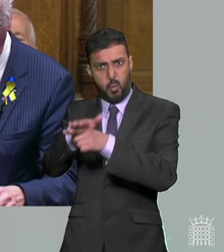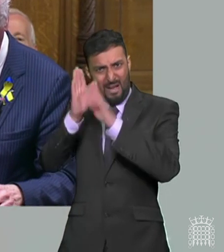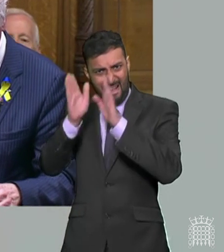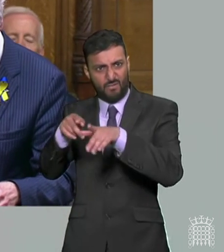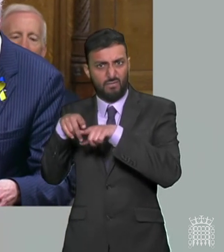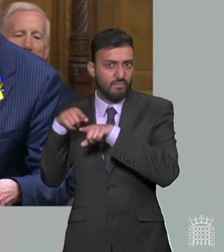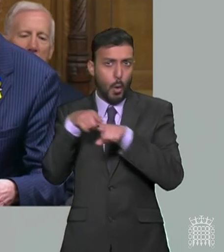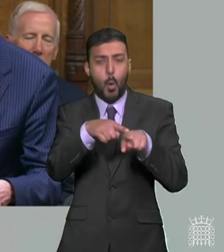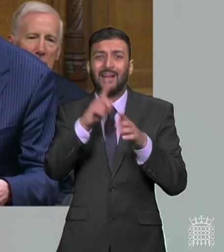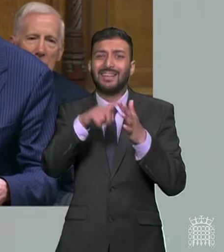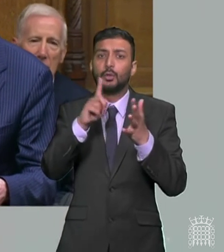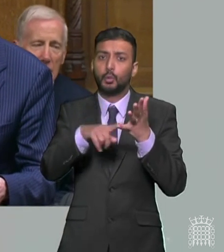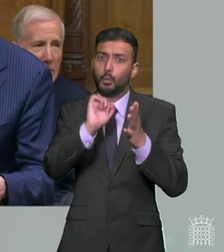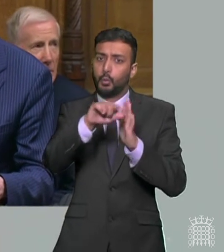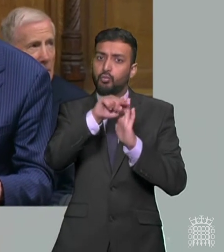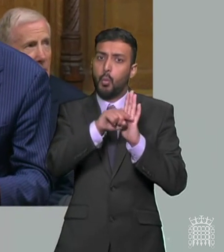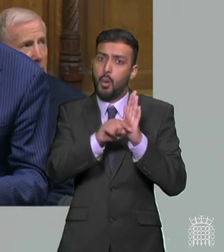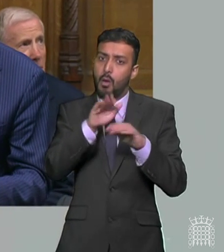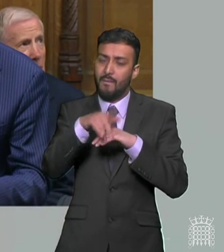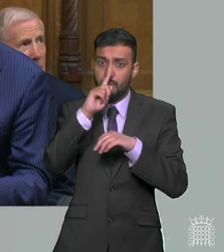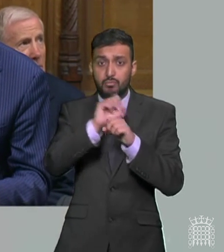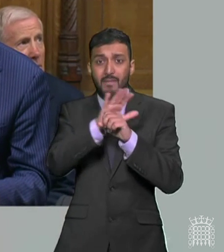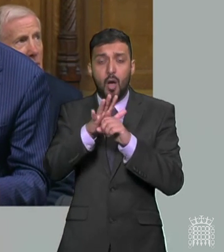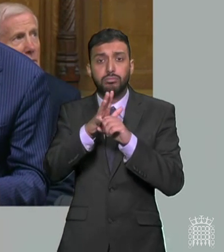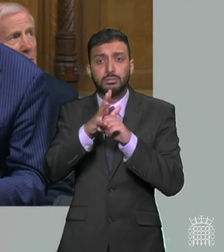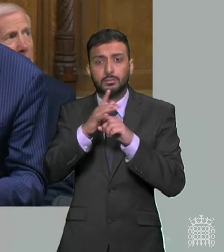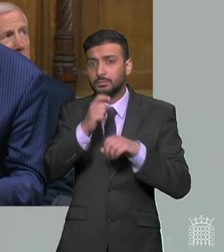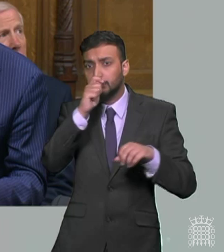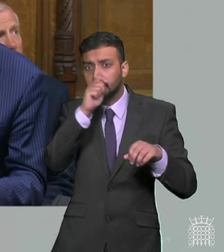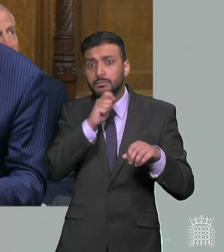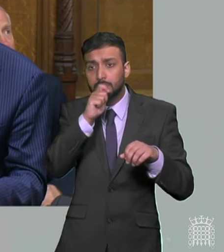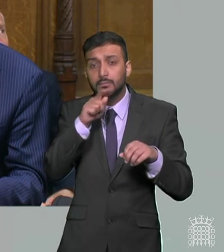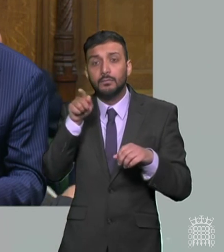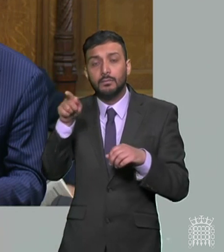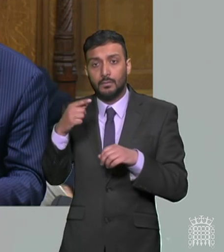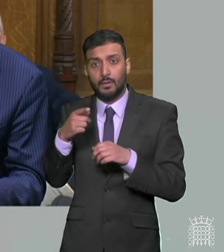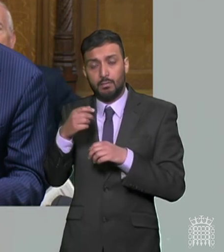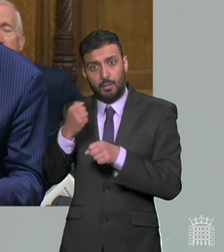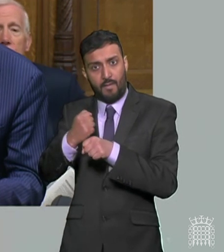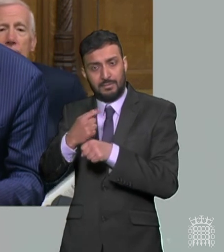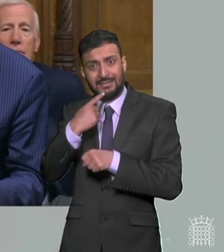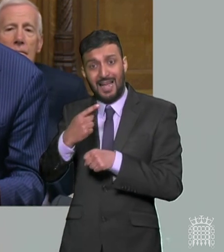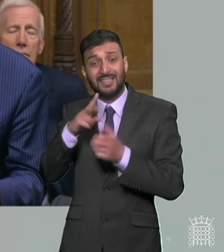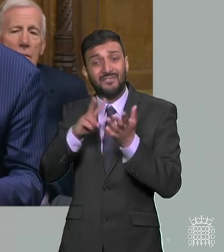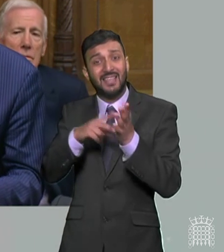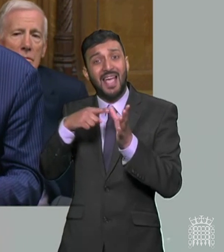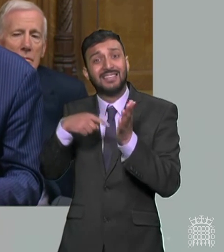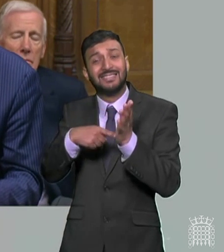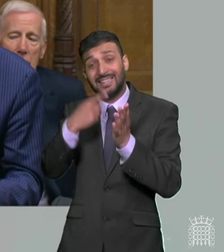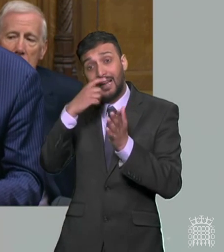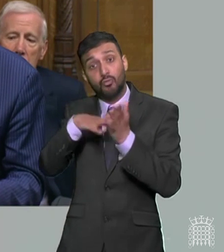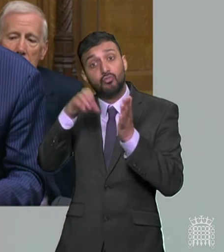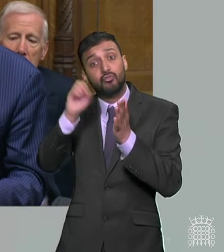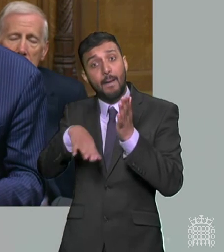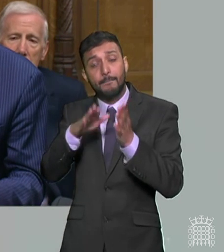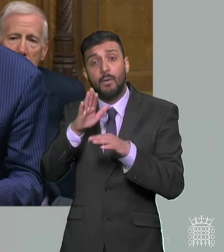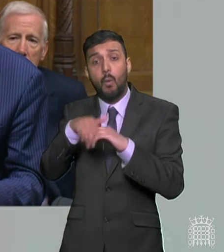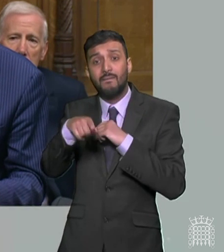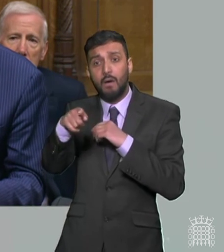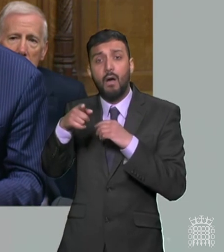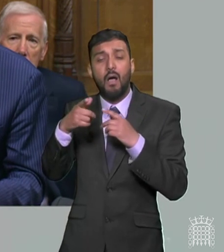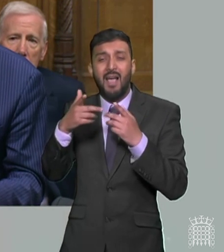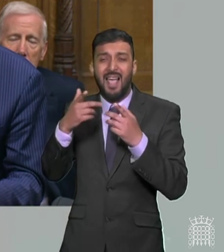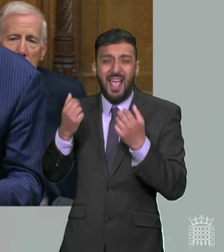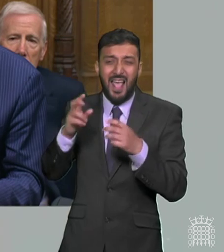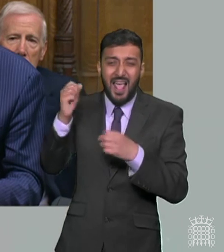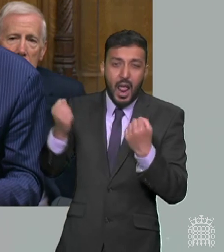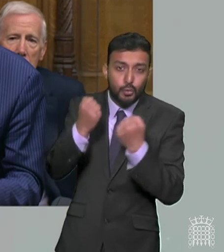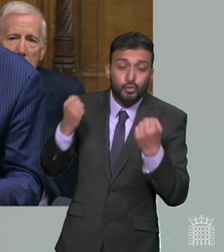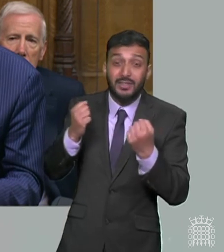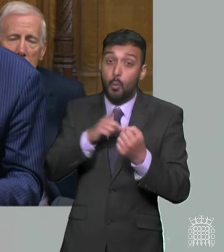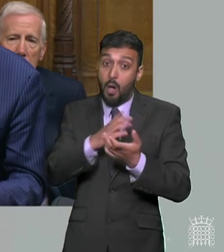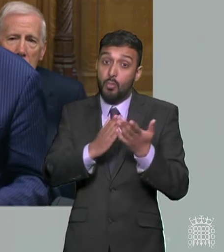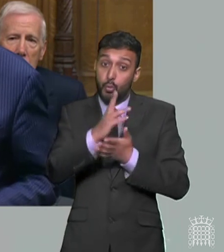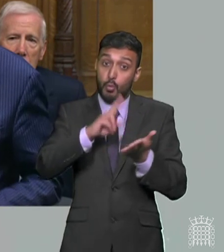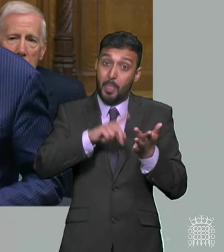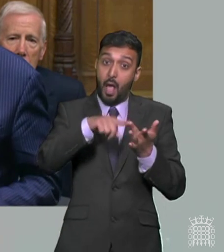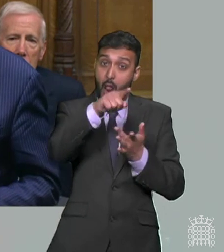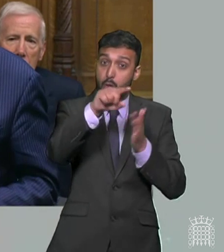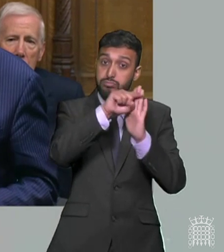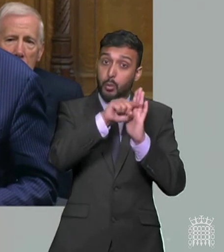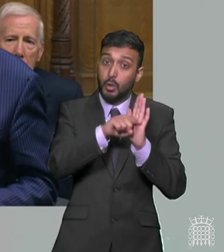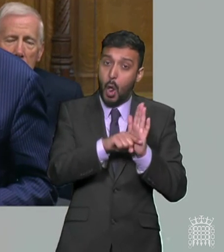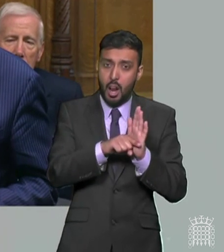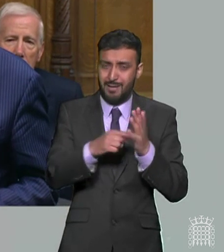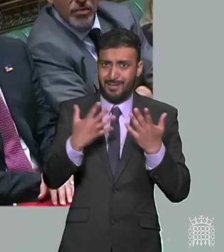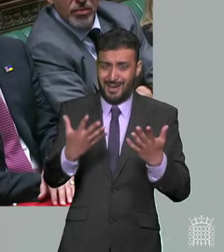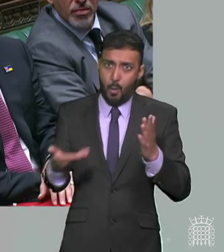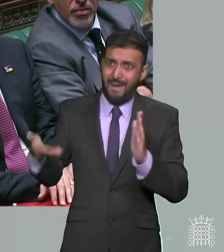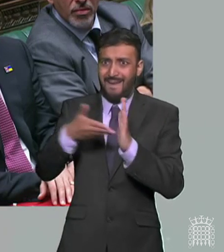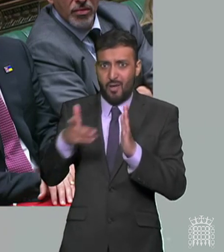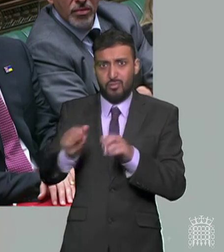The Chancellor has told the House that Northern Ireland could not benefit from moves to scrap VAT on energy efficiency measures because of the protocol, and now the protocol’s restrictions threaten a shortage of covid tests in Northern Ireland.